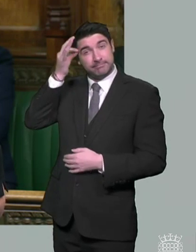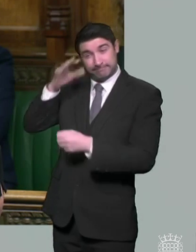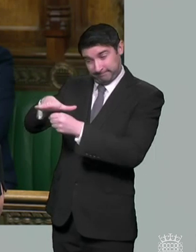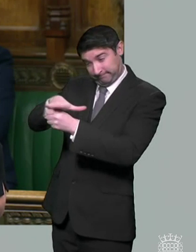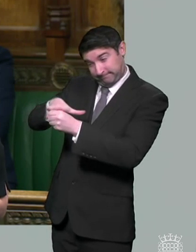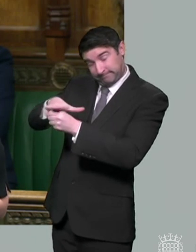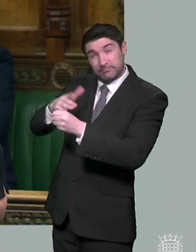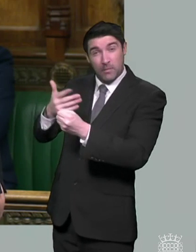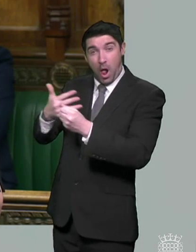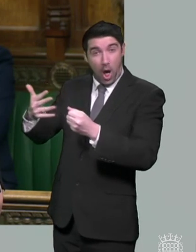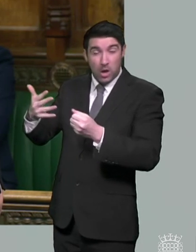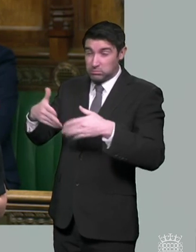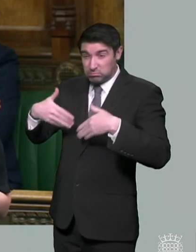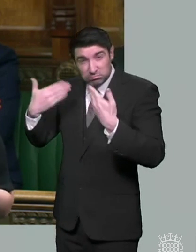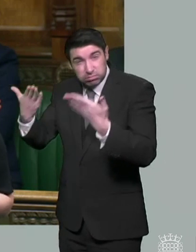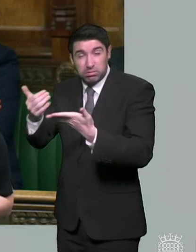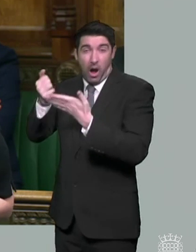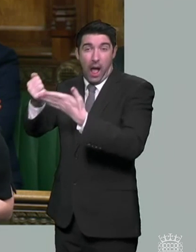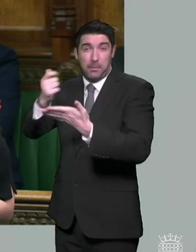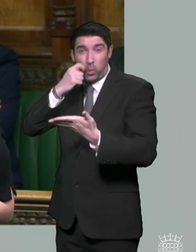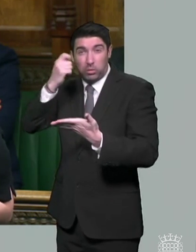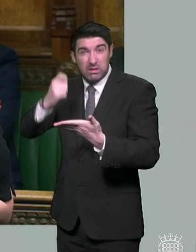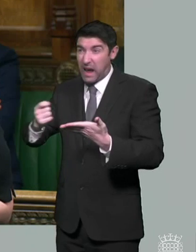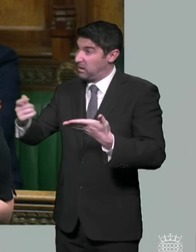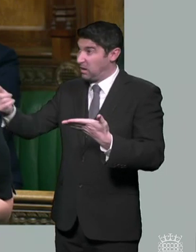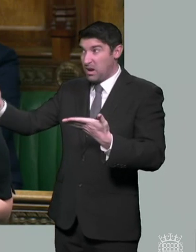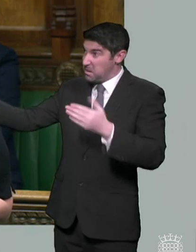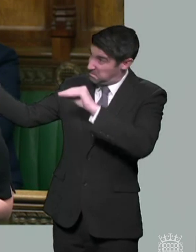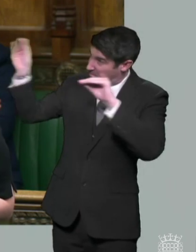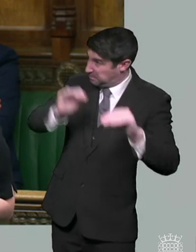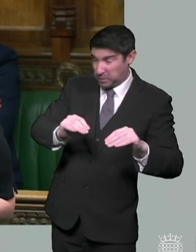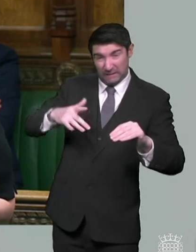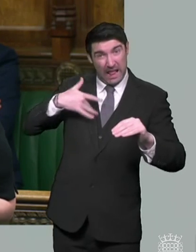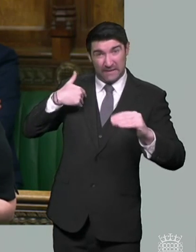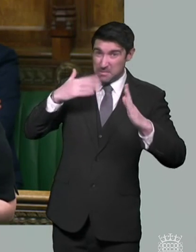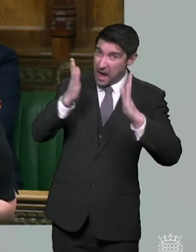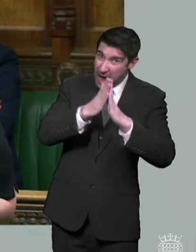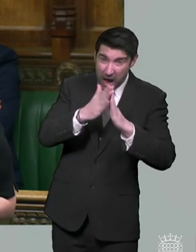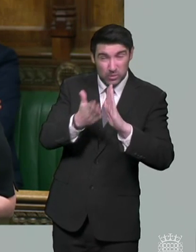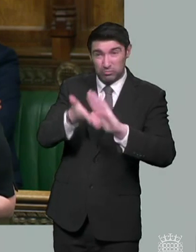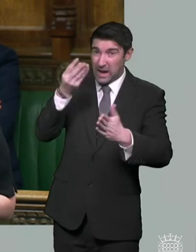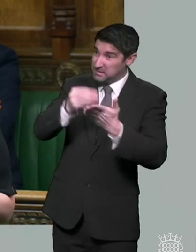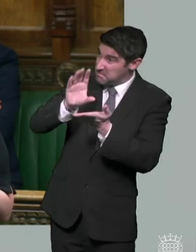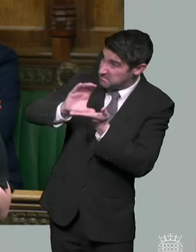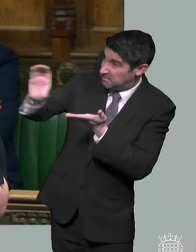There have been countless offers of accommodation and financial support for refugees.